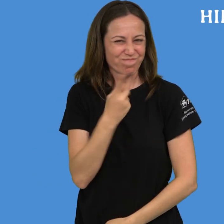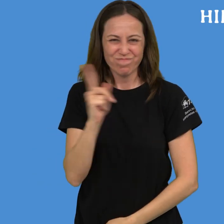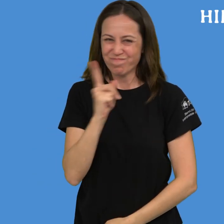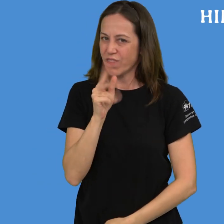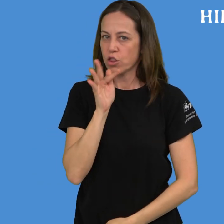no